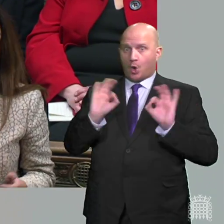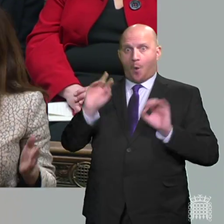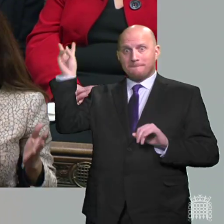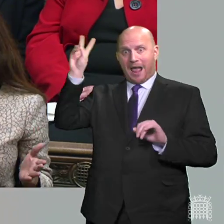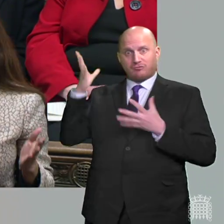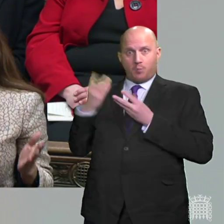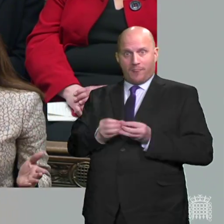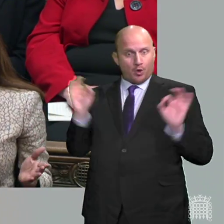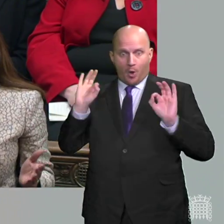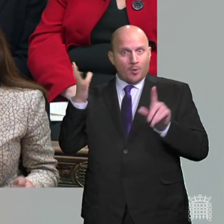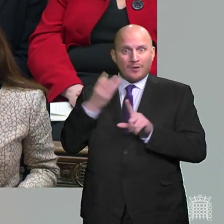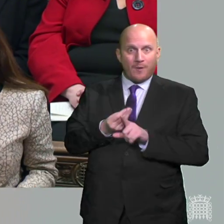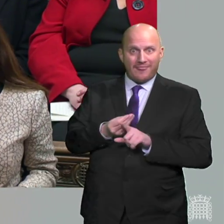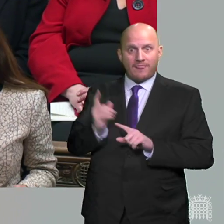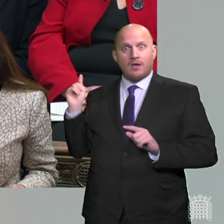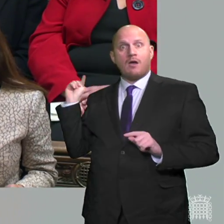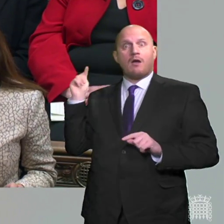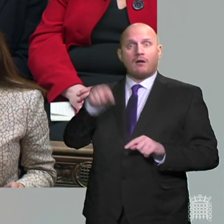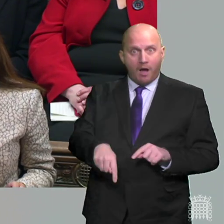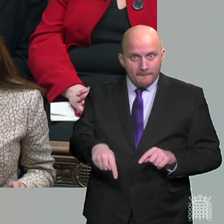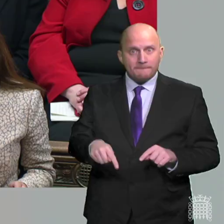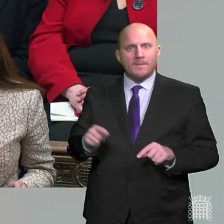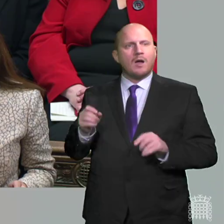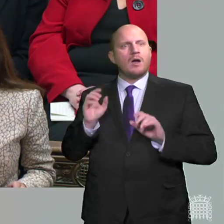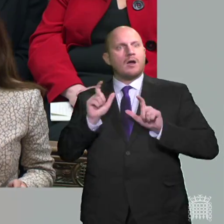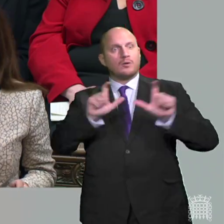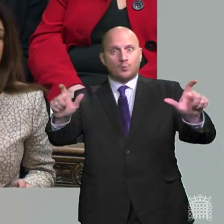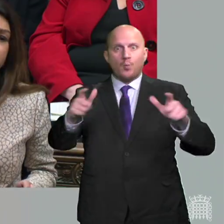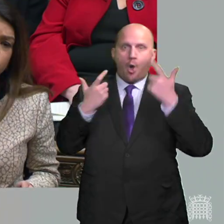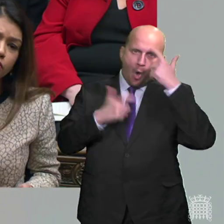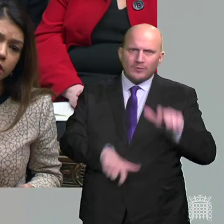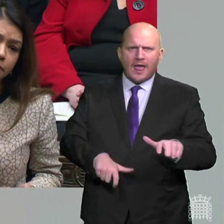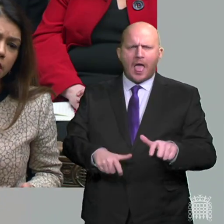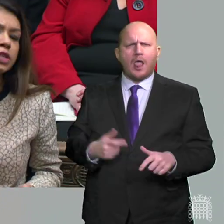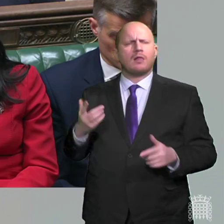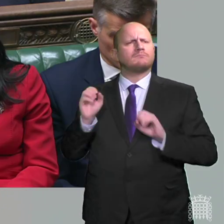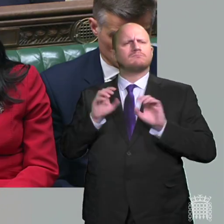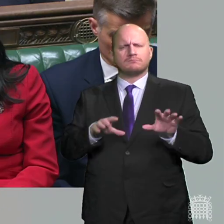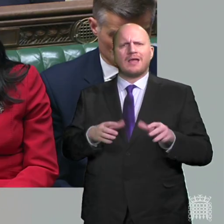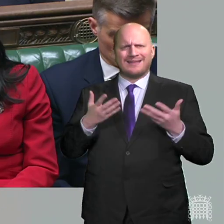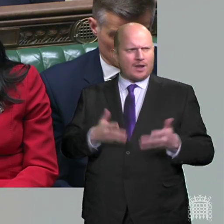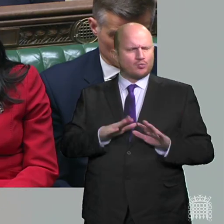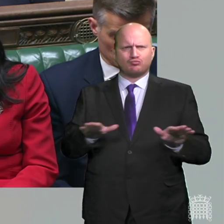Ministers have admitted that they have no idea about the whereabouts of those children.